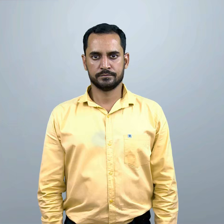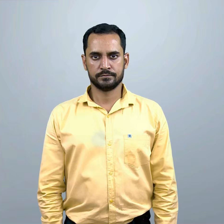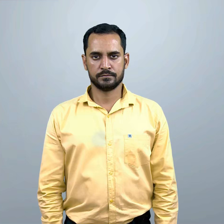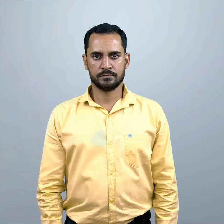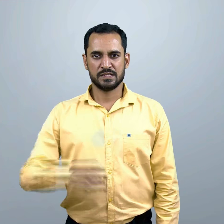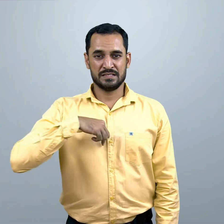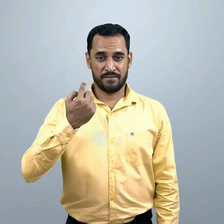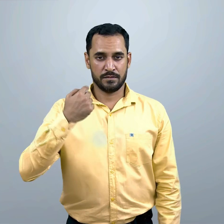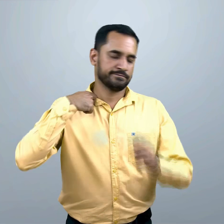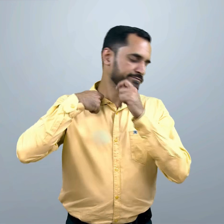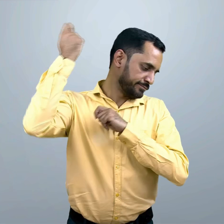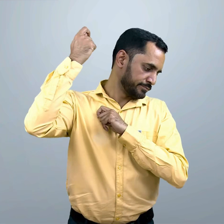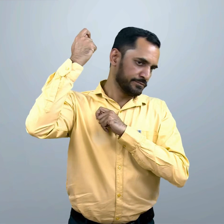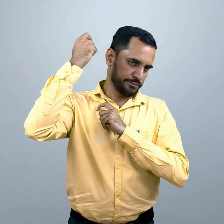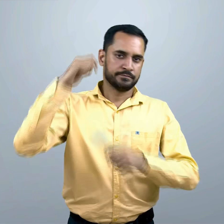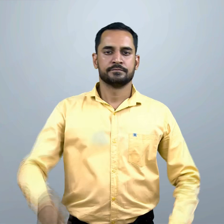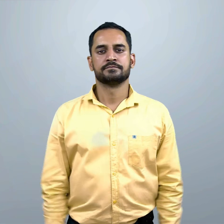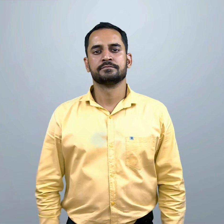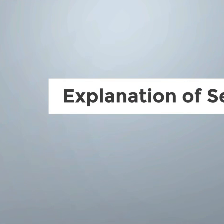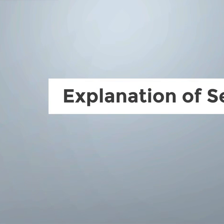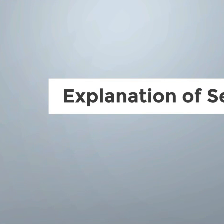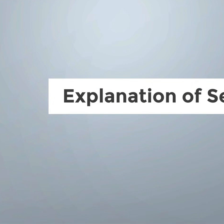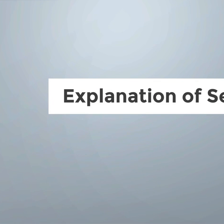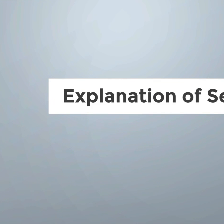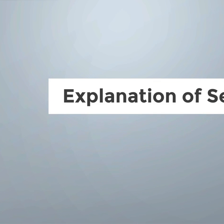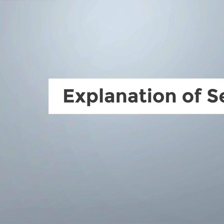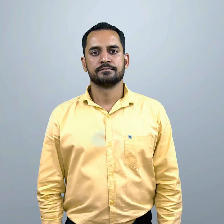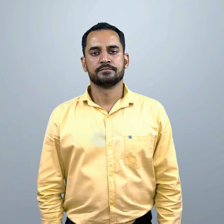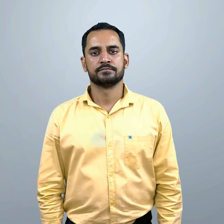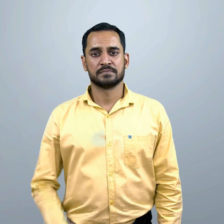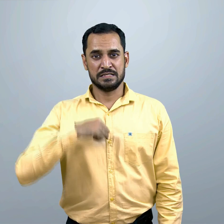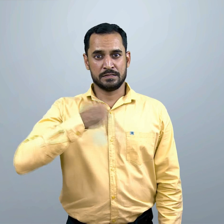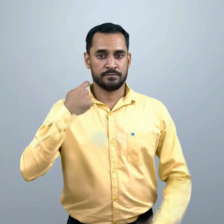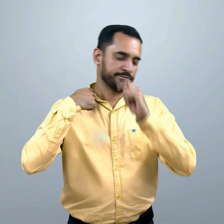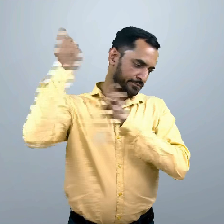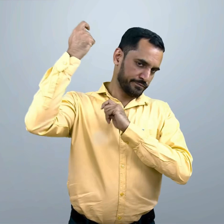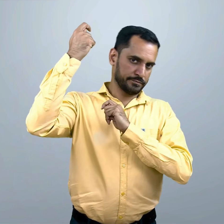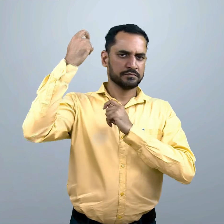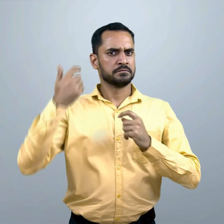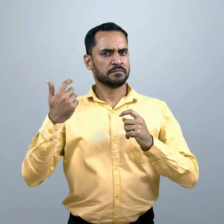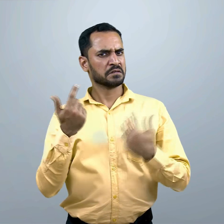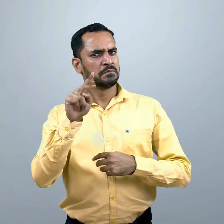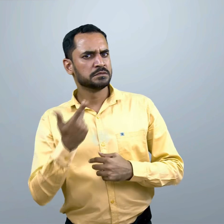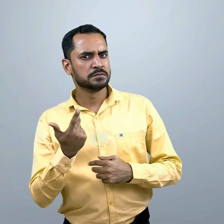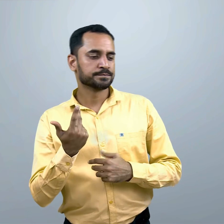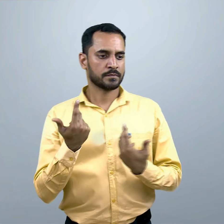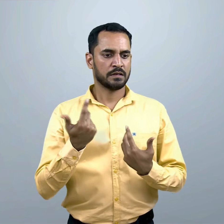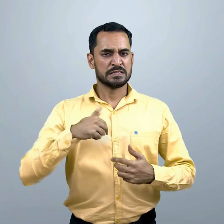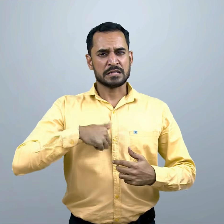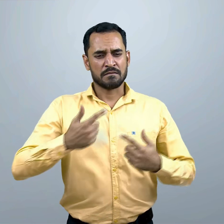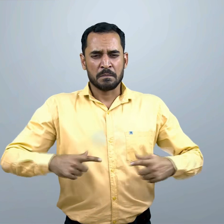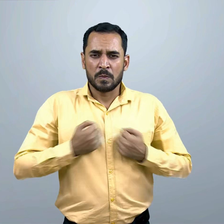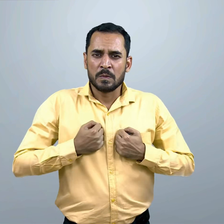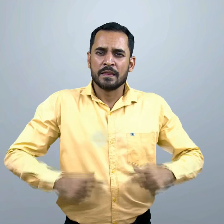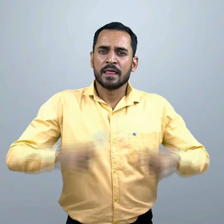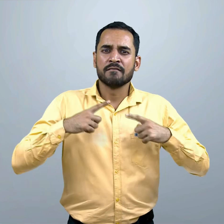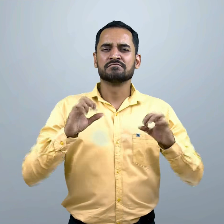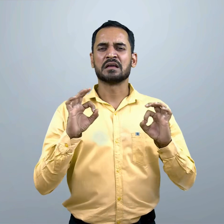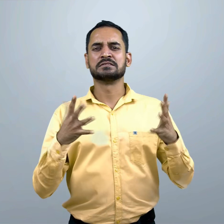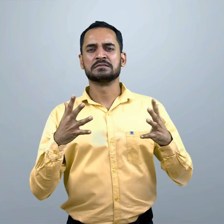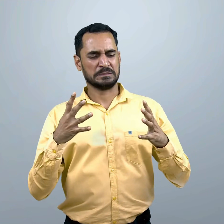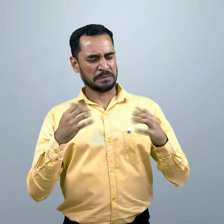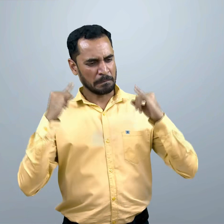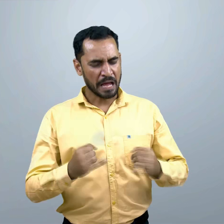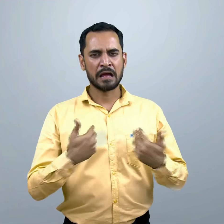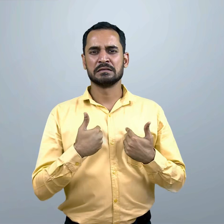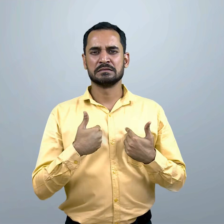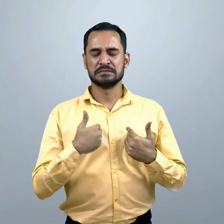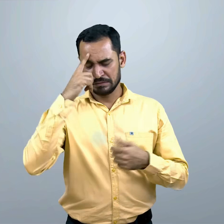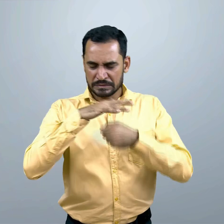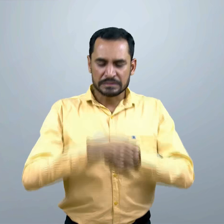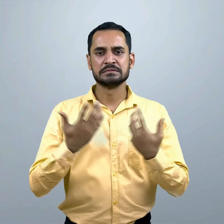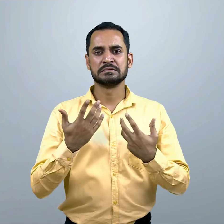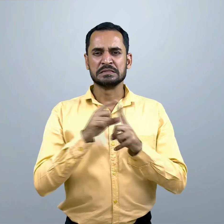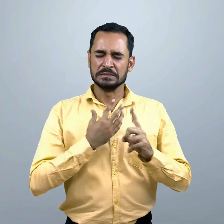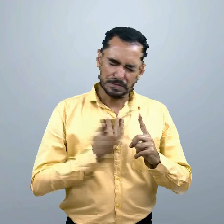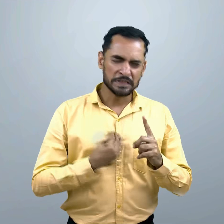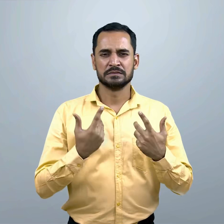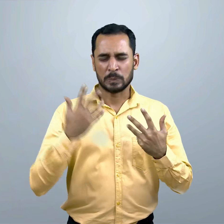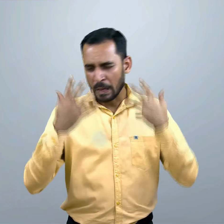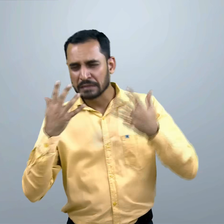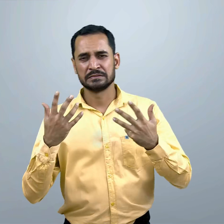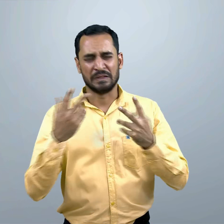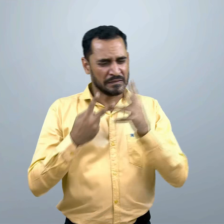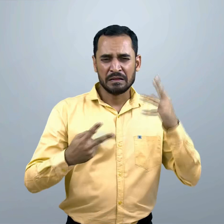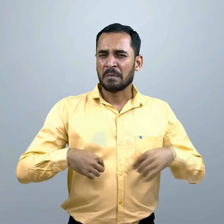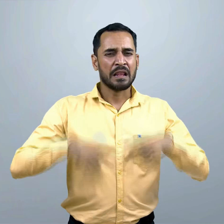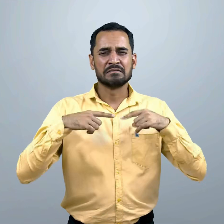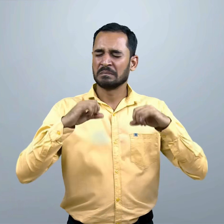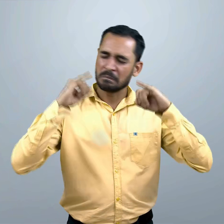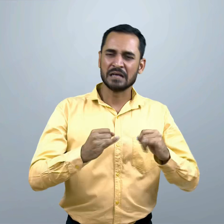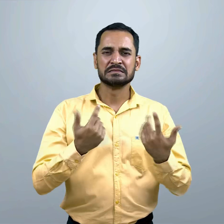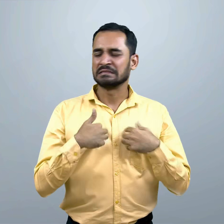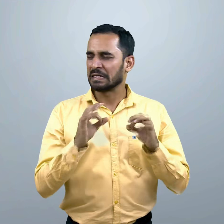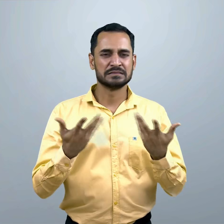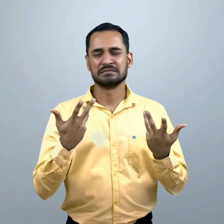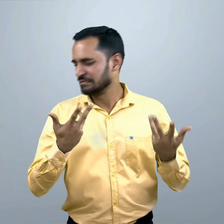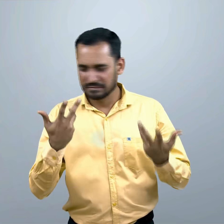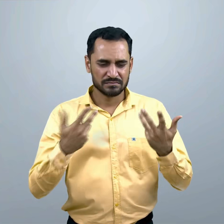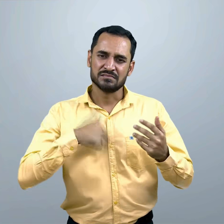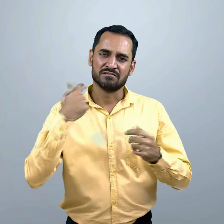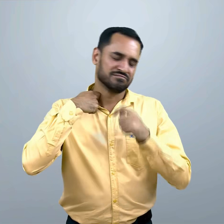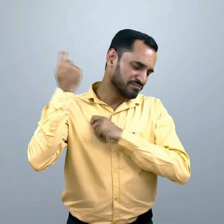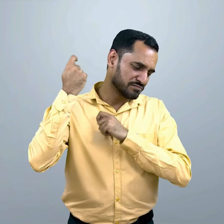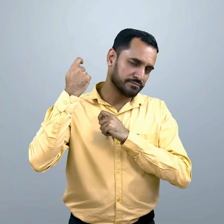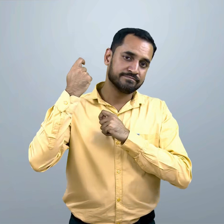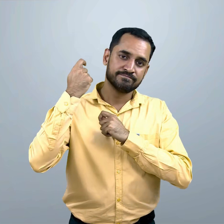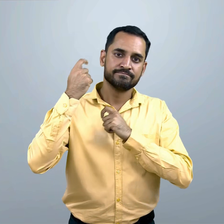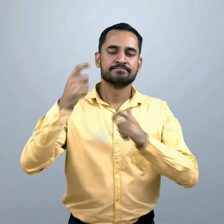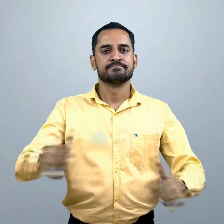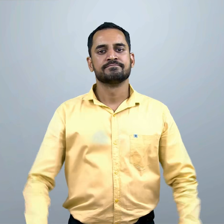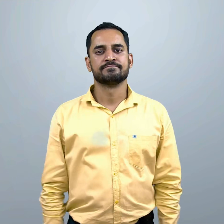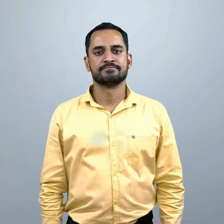Self-harm suicide